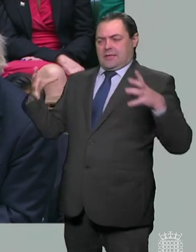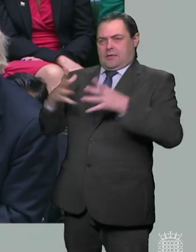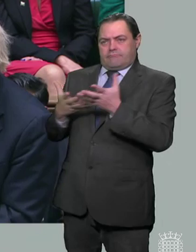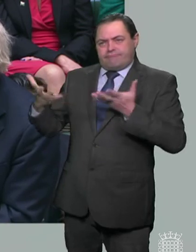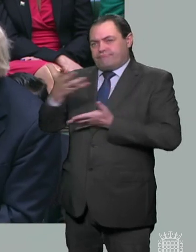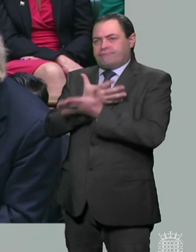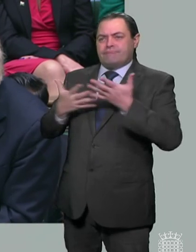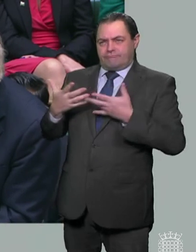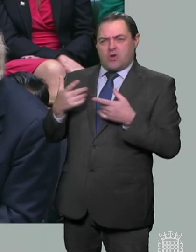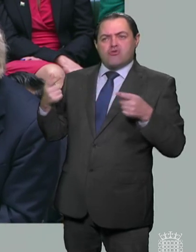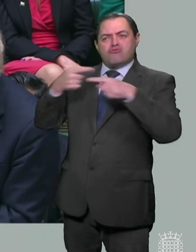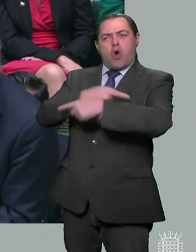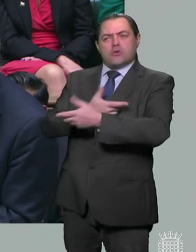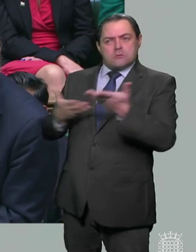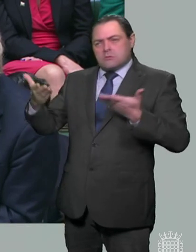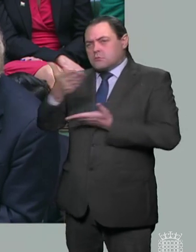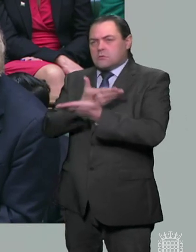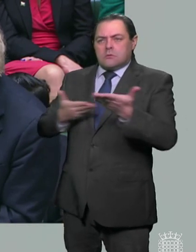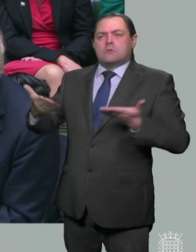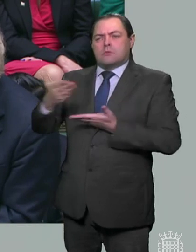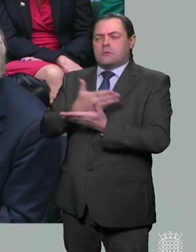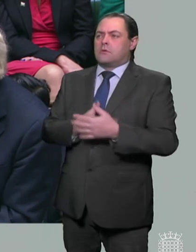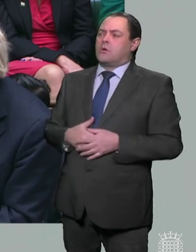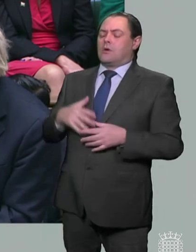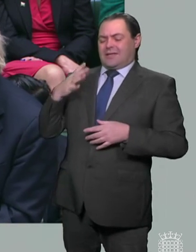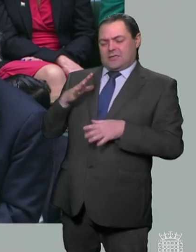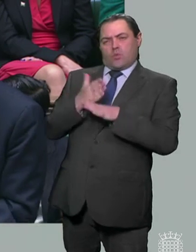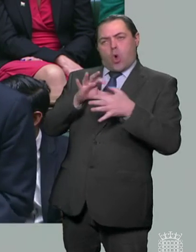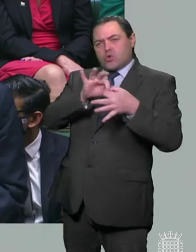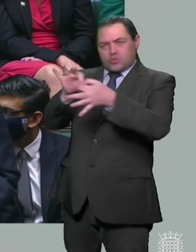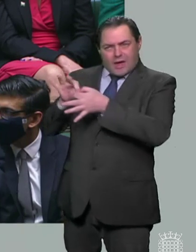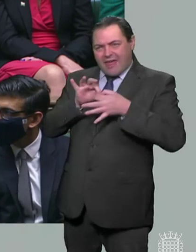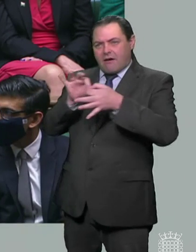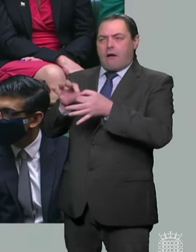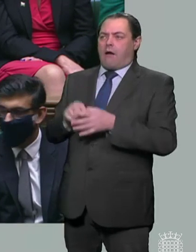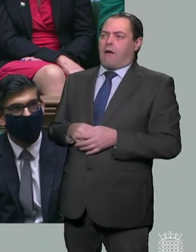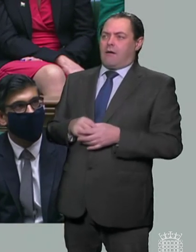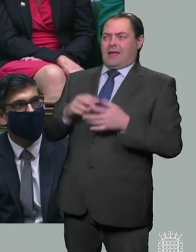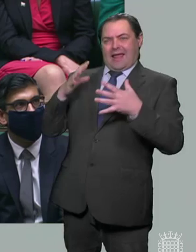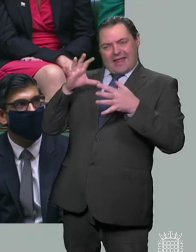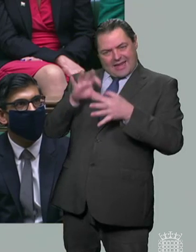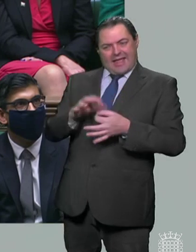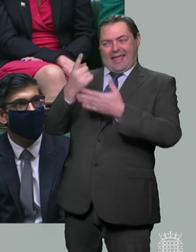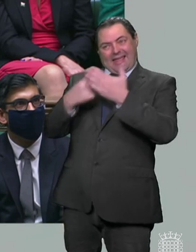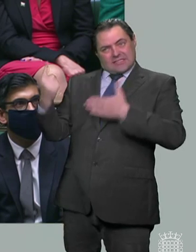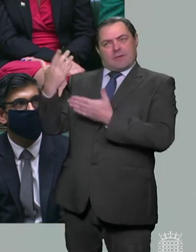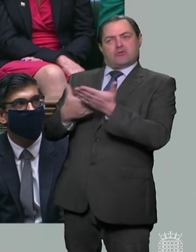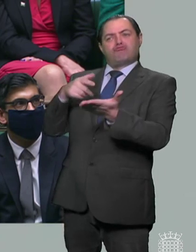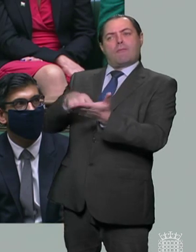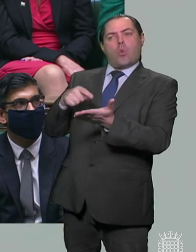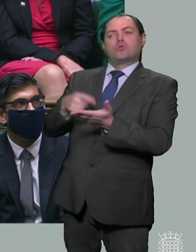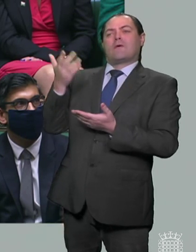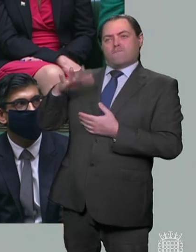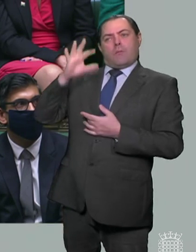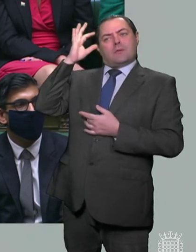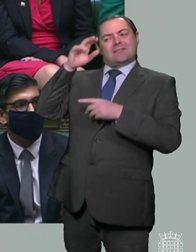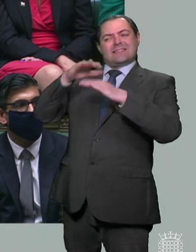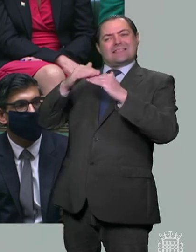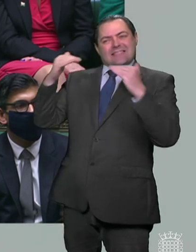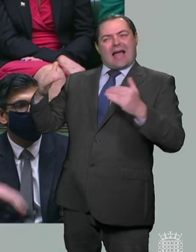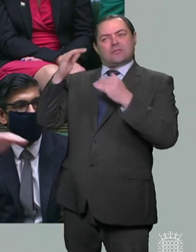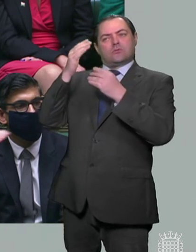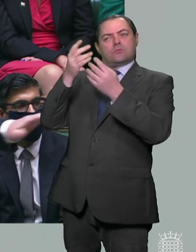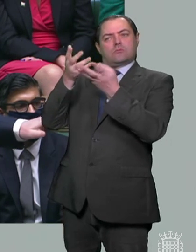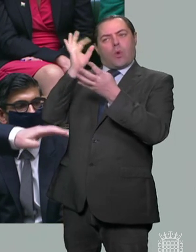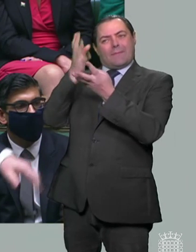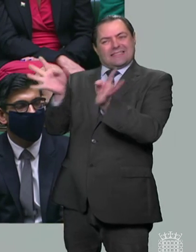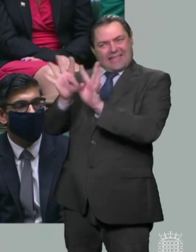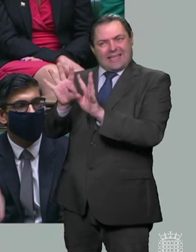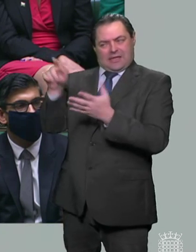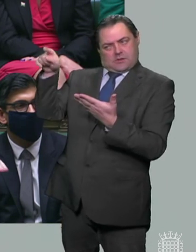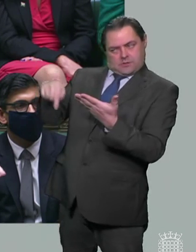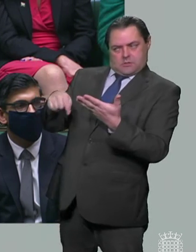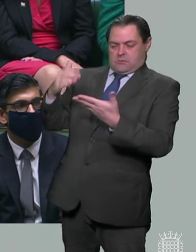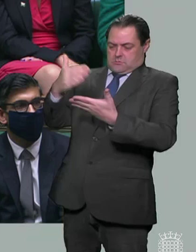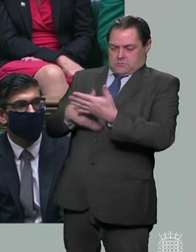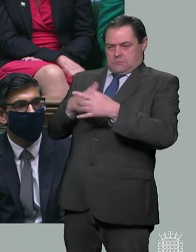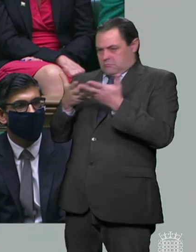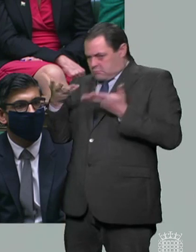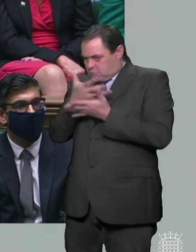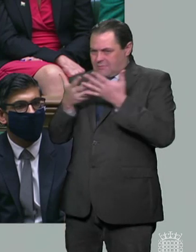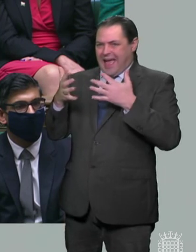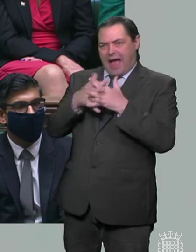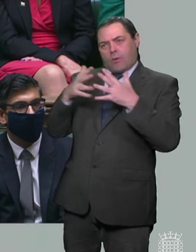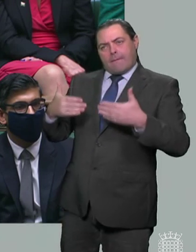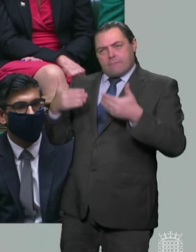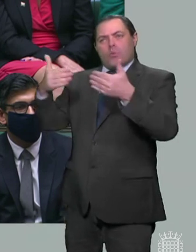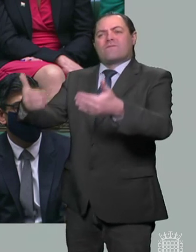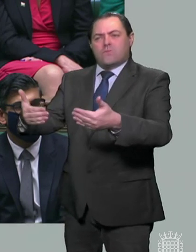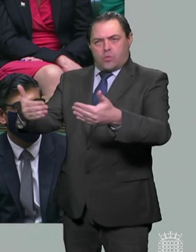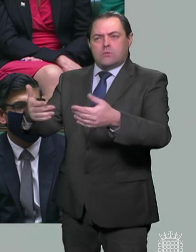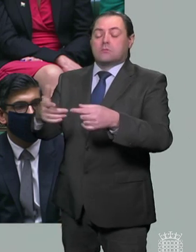What I think we need to do is work together on the basis of the independent report by the Committee on Standards in Public Life to take things forward and to address the appeals process.